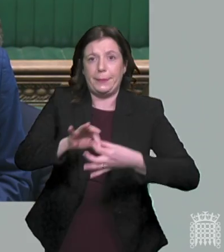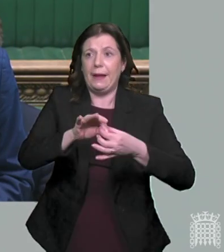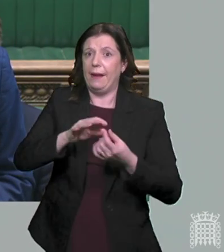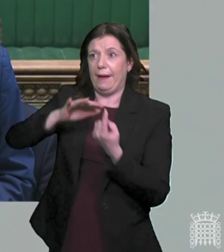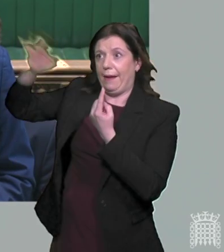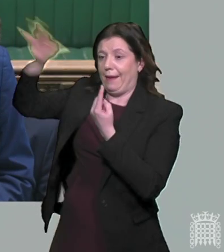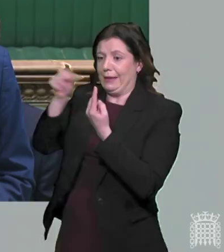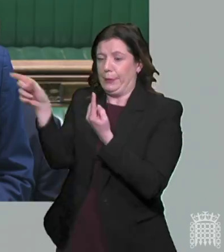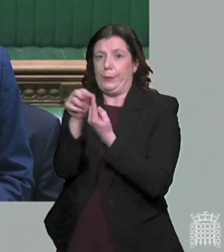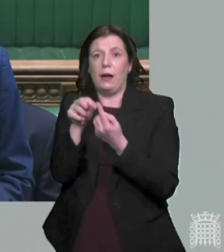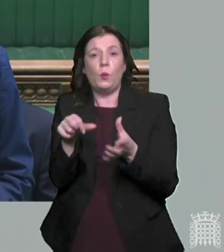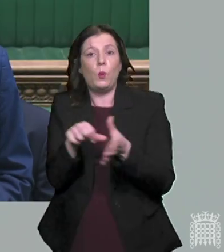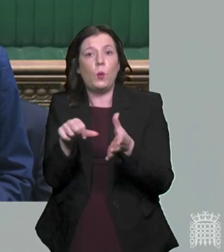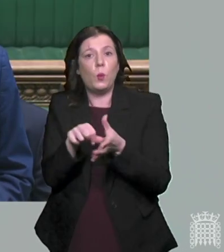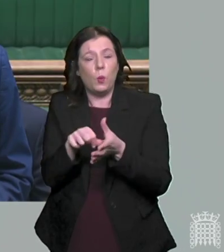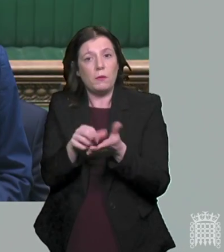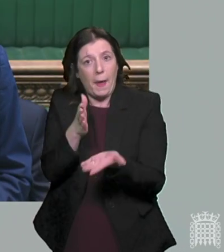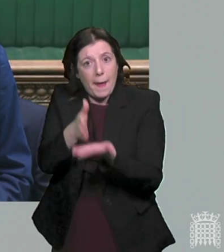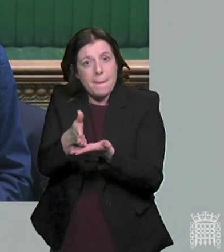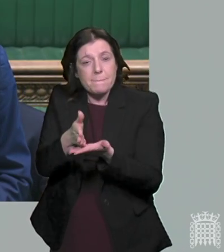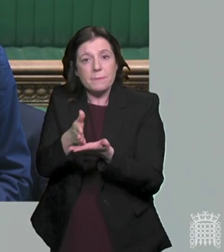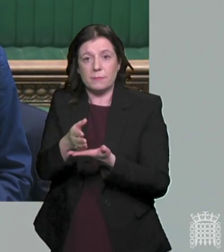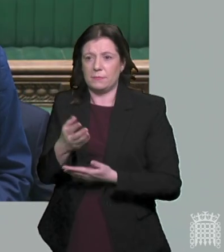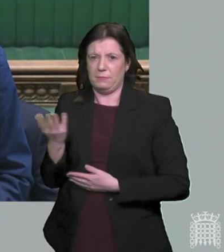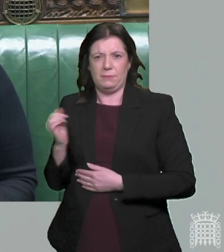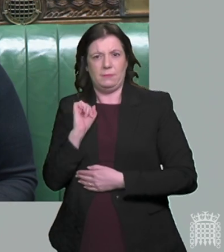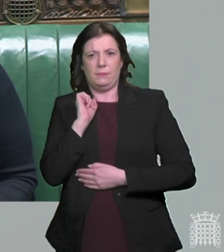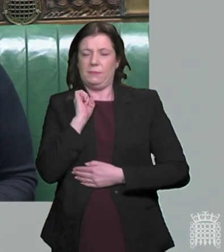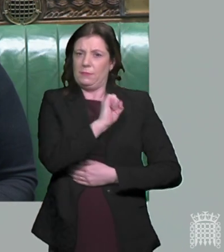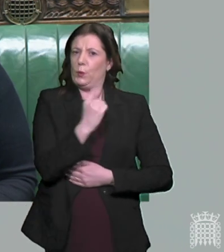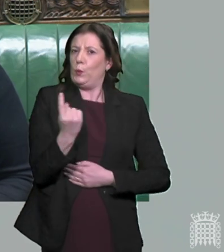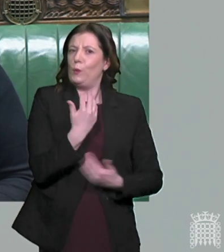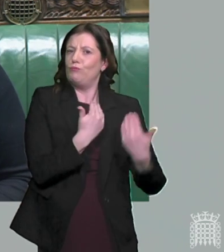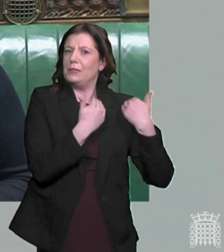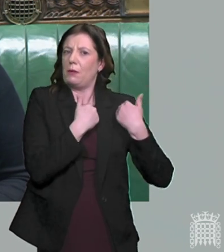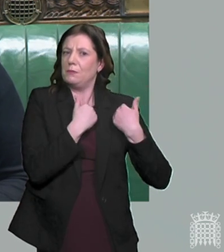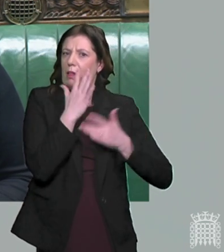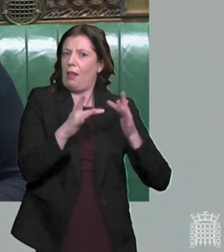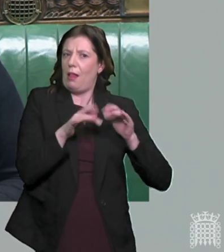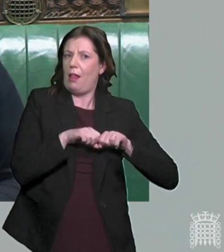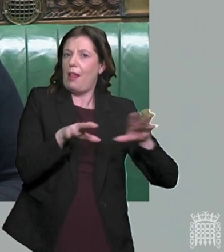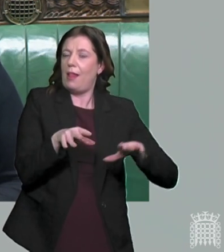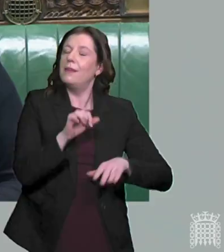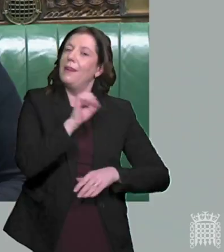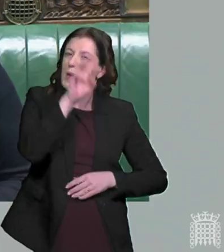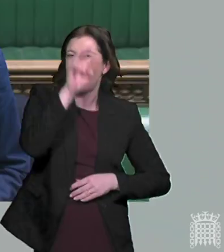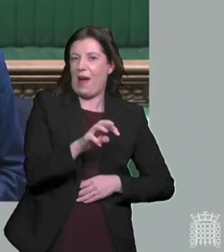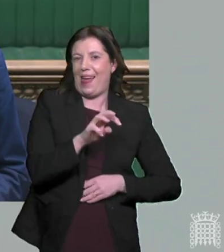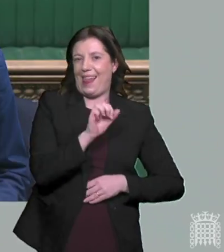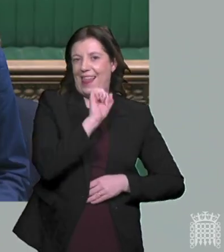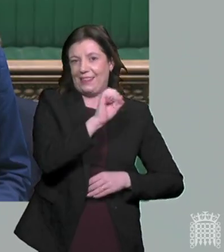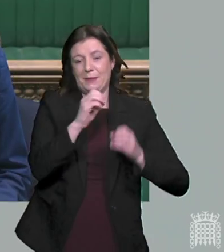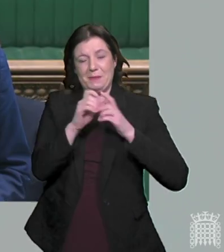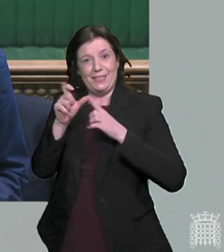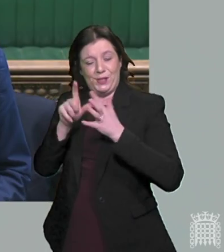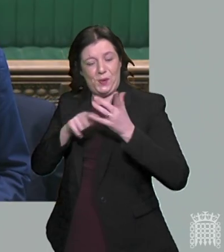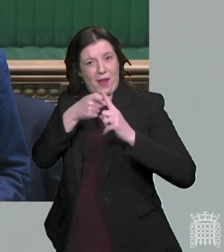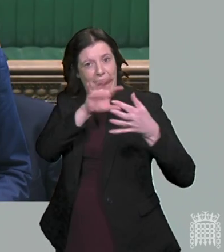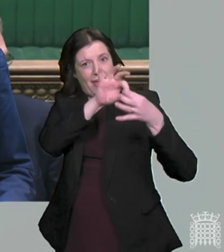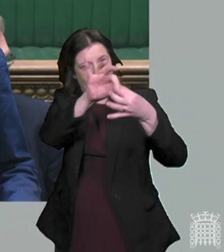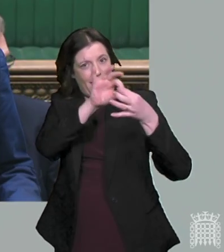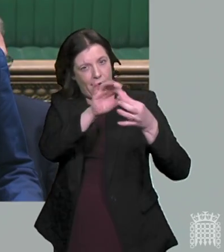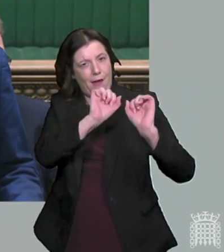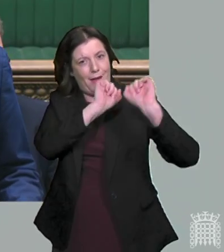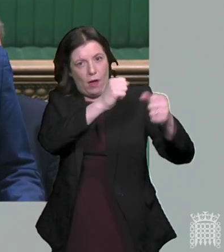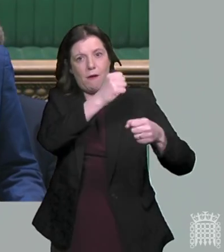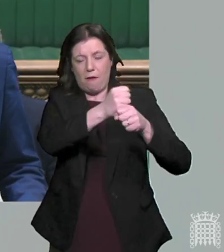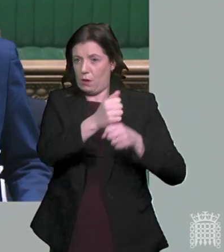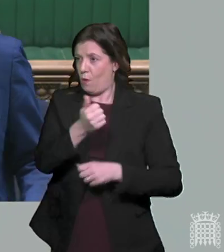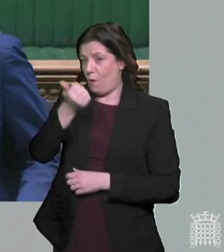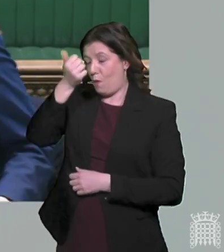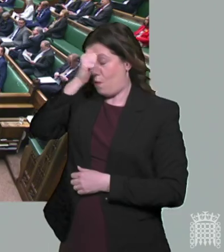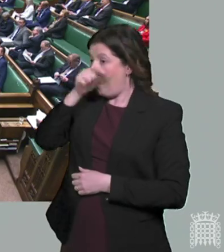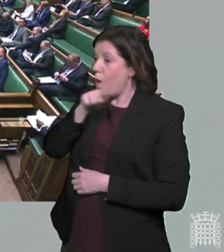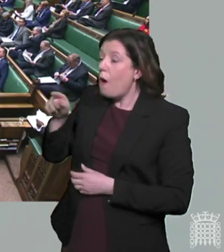She is also aware that it is the Welsh Government who have been leading on the roll-out of broadband in Wales in conjunction with Building Digital UK, and I agree that more work needs to be done to improve those figures.